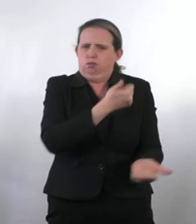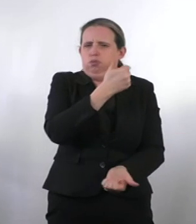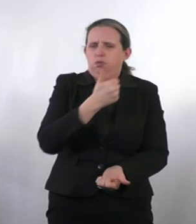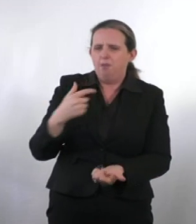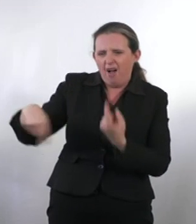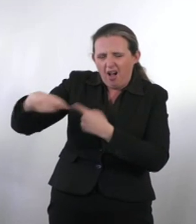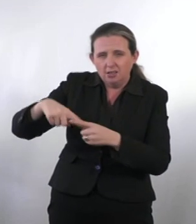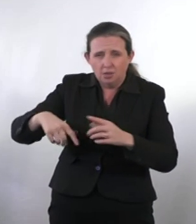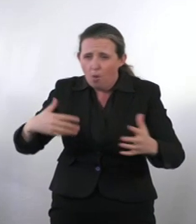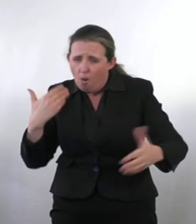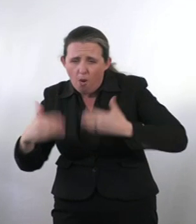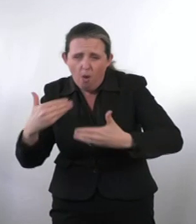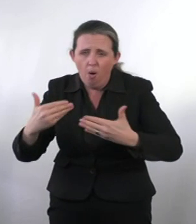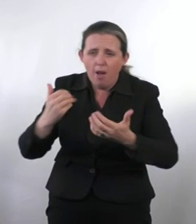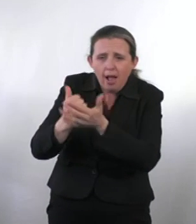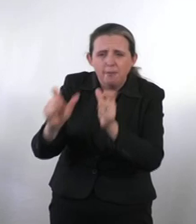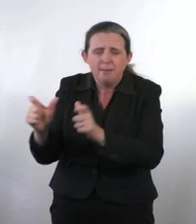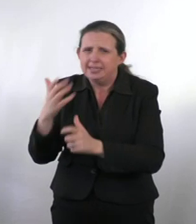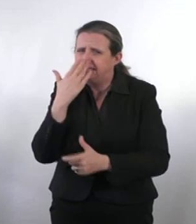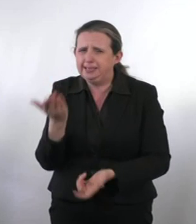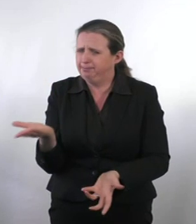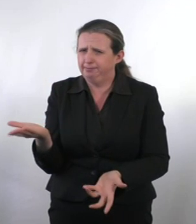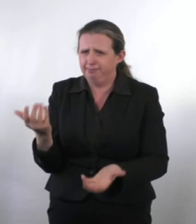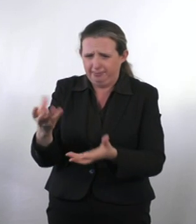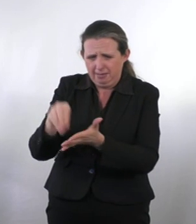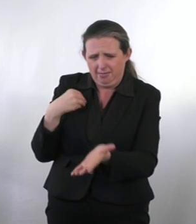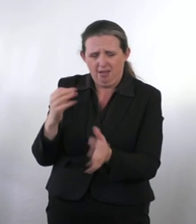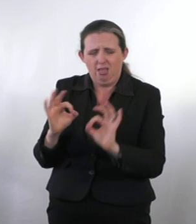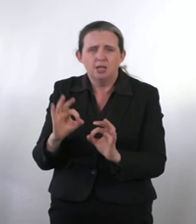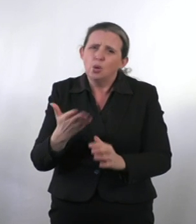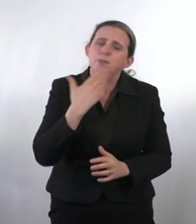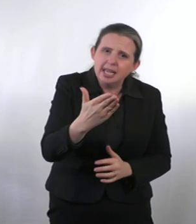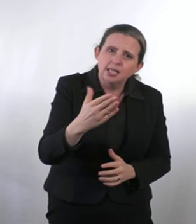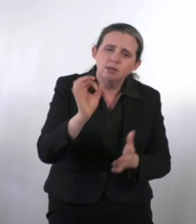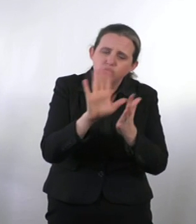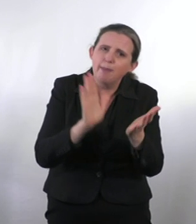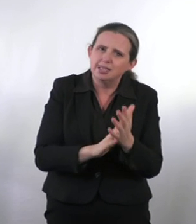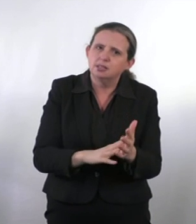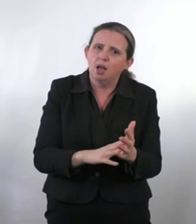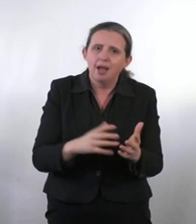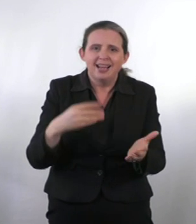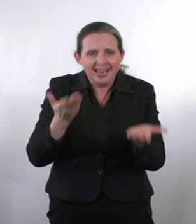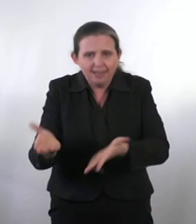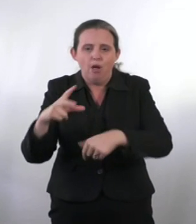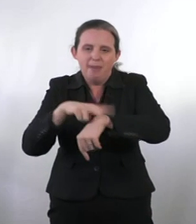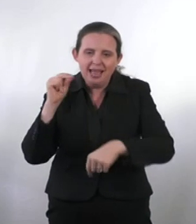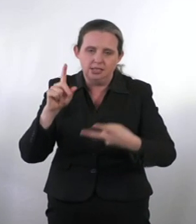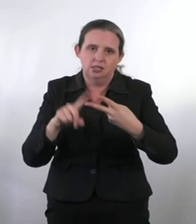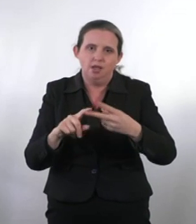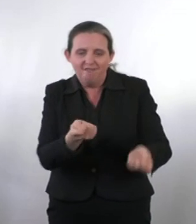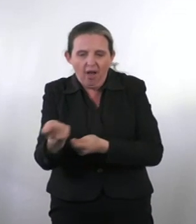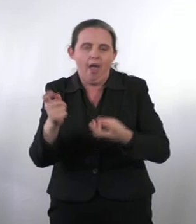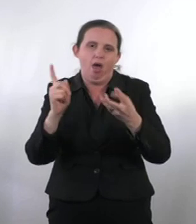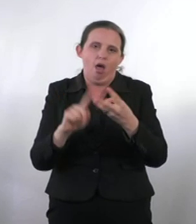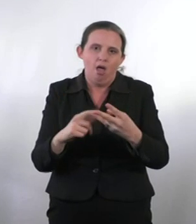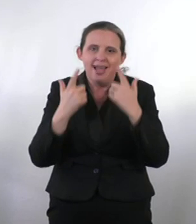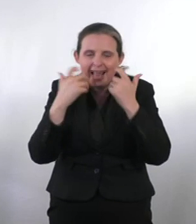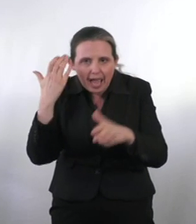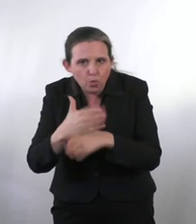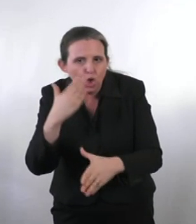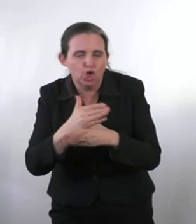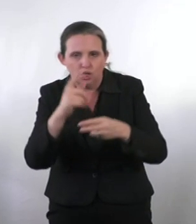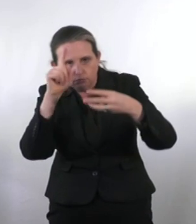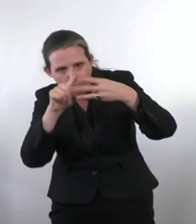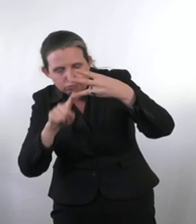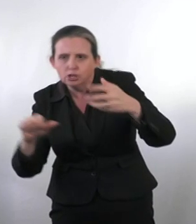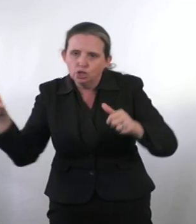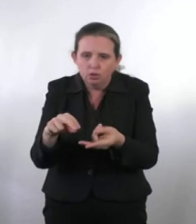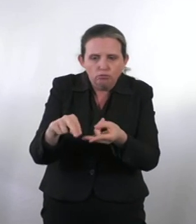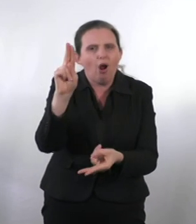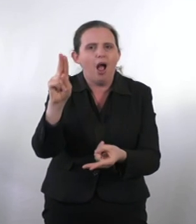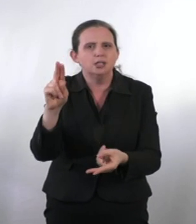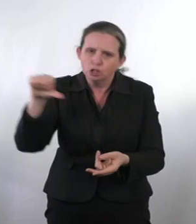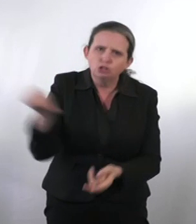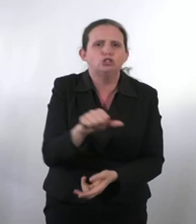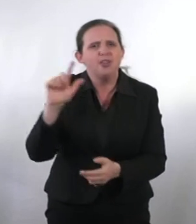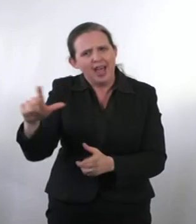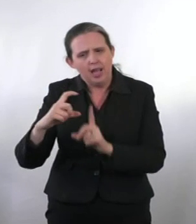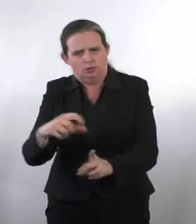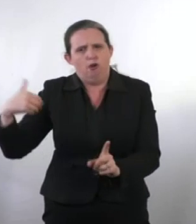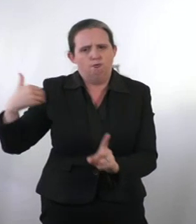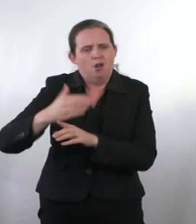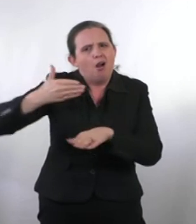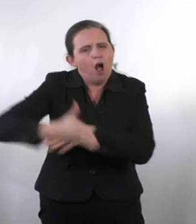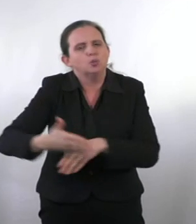Will the Prime Minister finally get his priorities right, stop wasting taxpayers’ money and give police officers, firefighters, care workers and other key workers the pay rise they so obviously deserve?